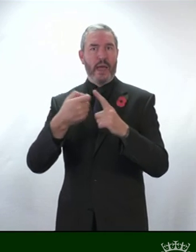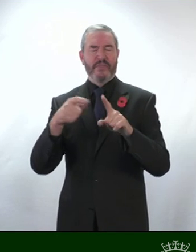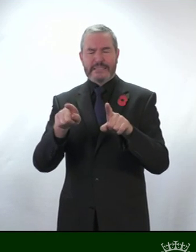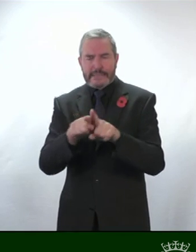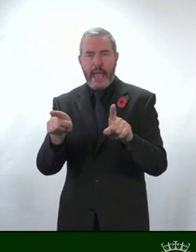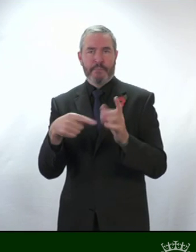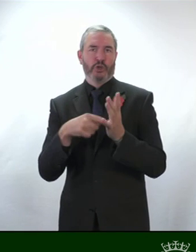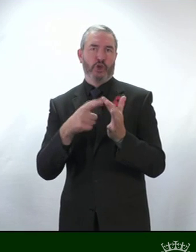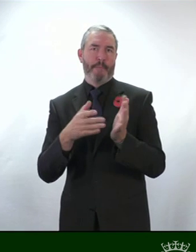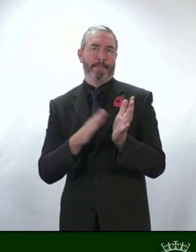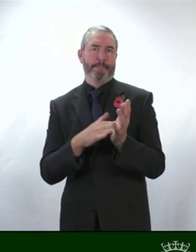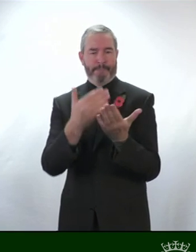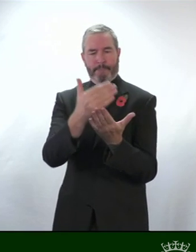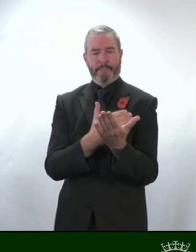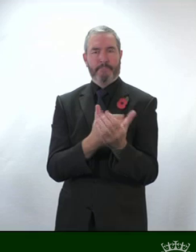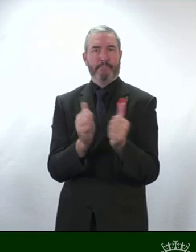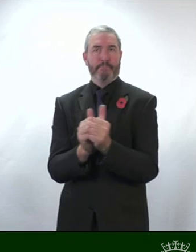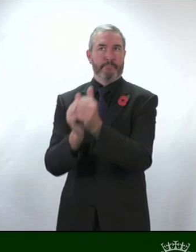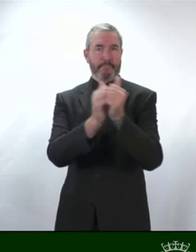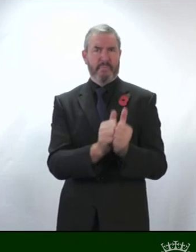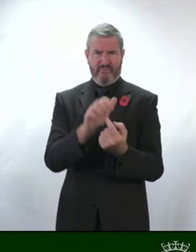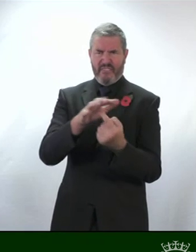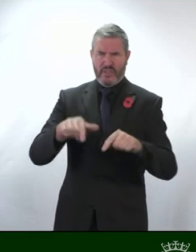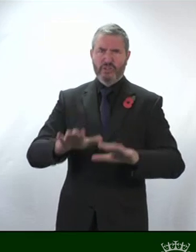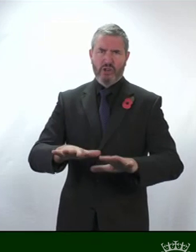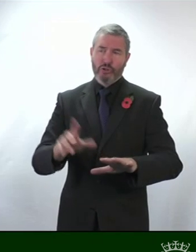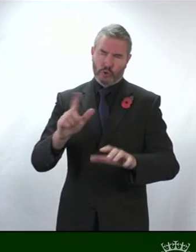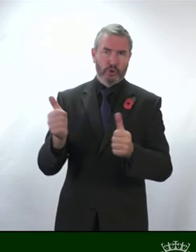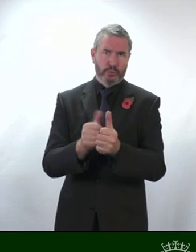It is vital for our country and the hon. Gentleman should support it.